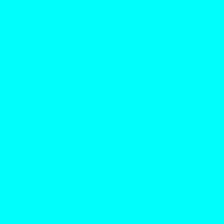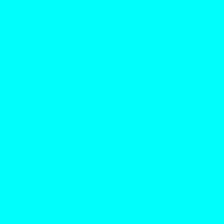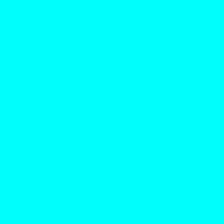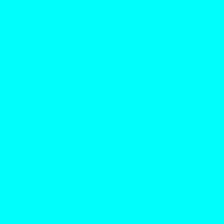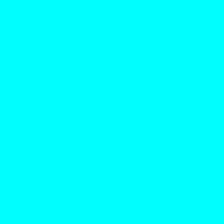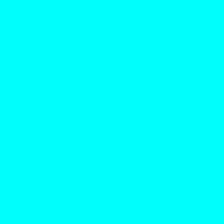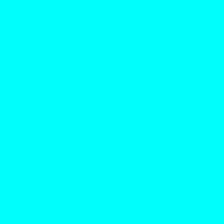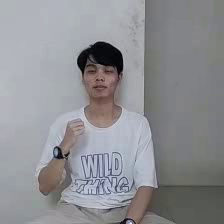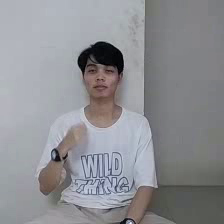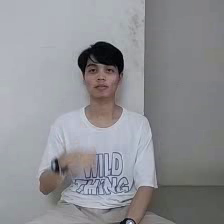Nghỉ ngơi